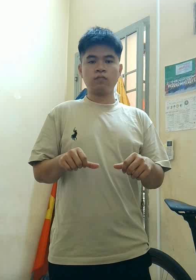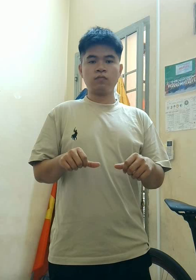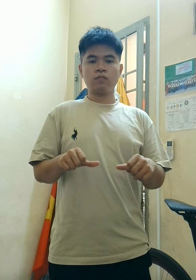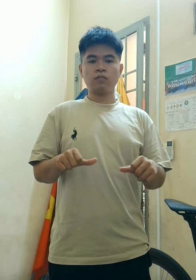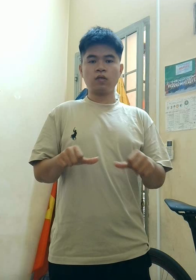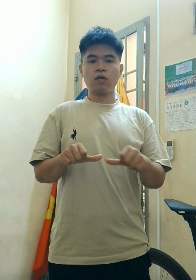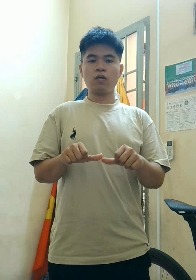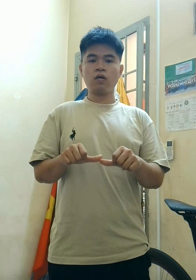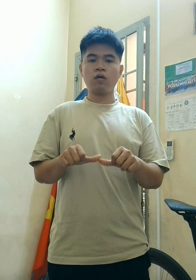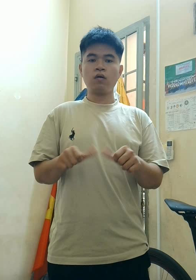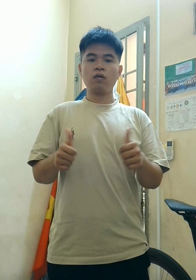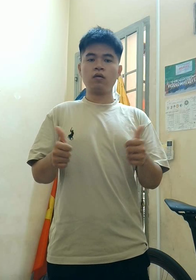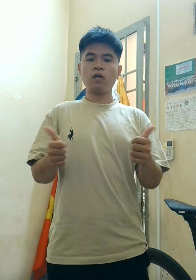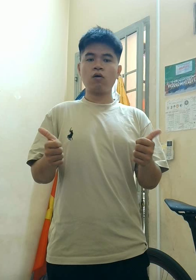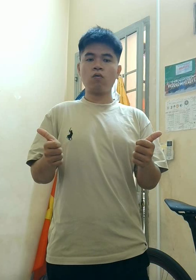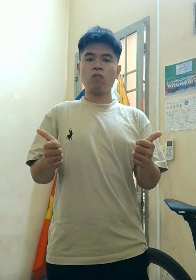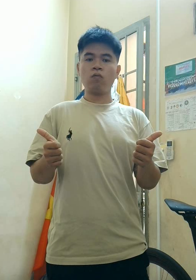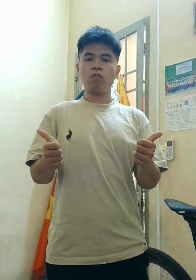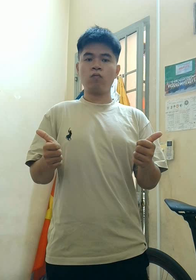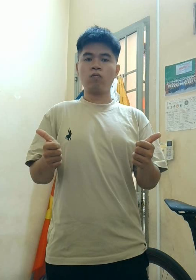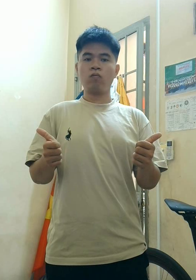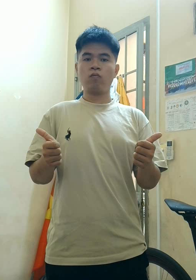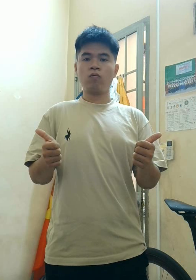o dau